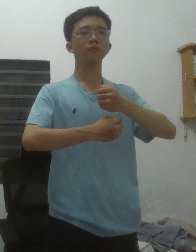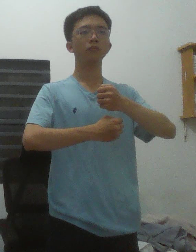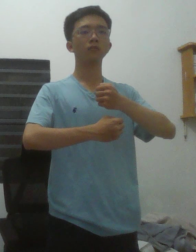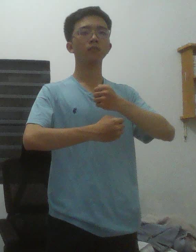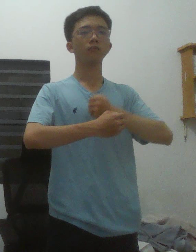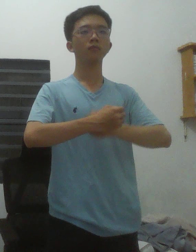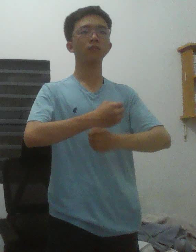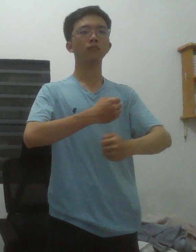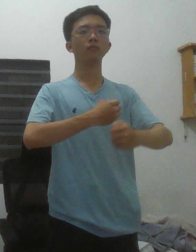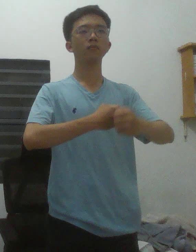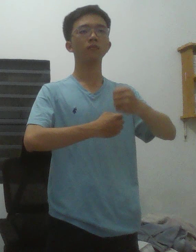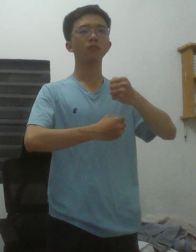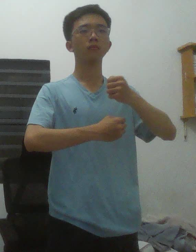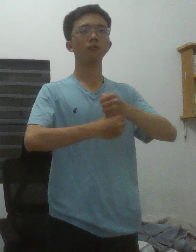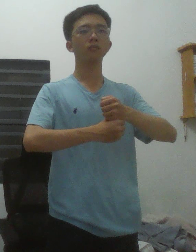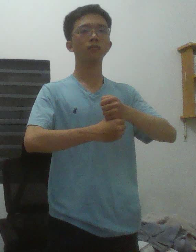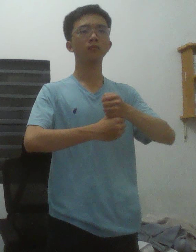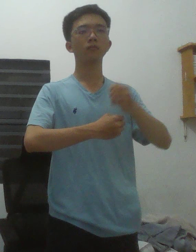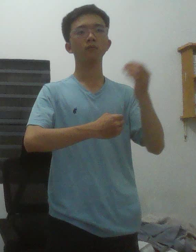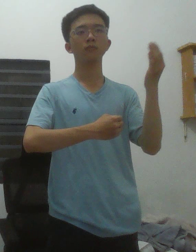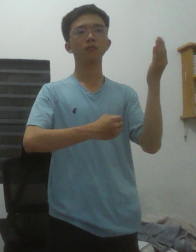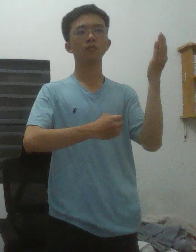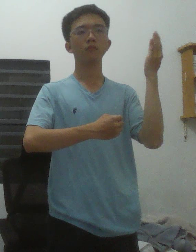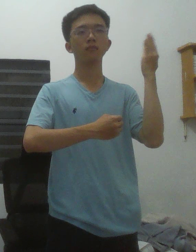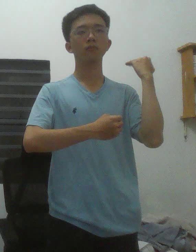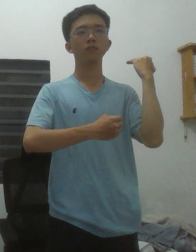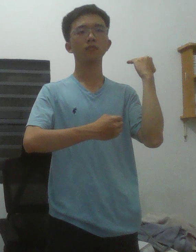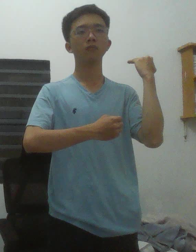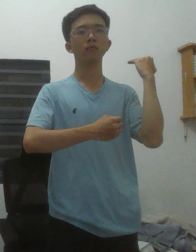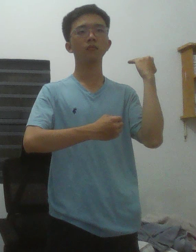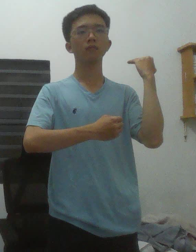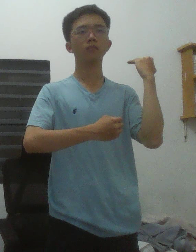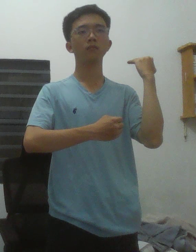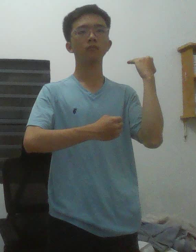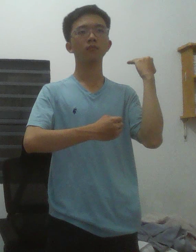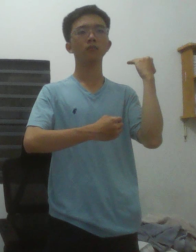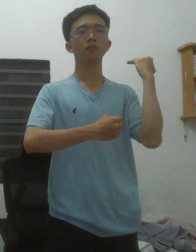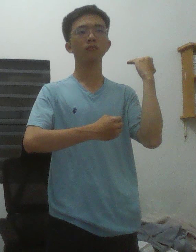nam truoc